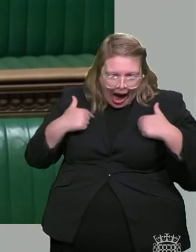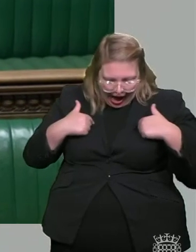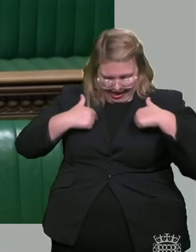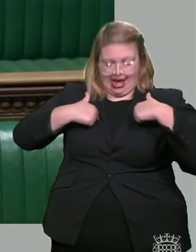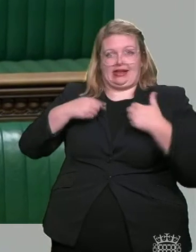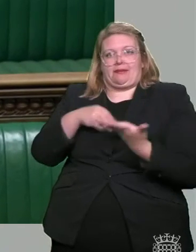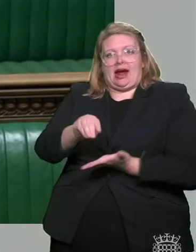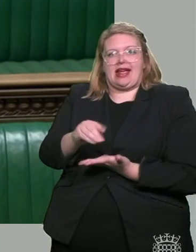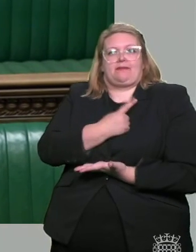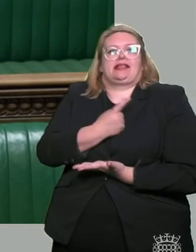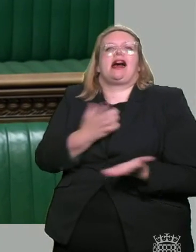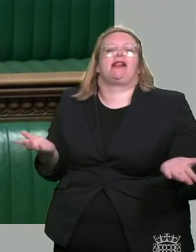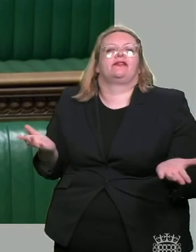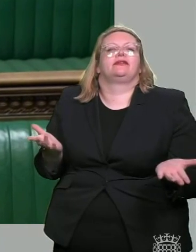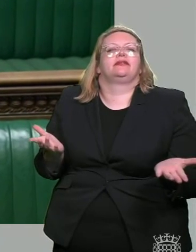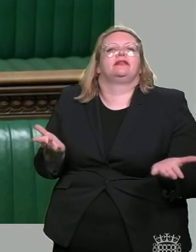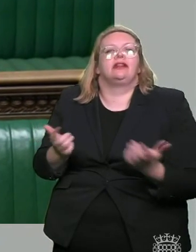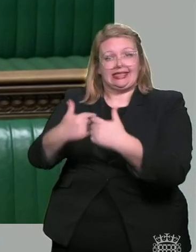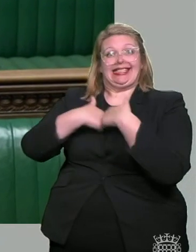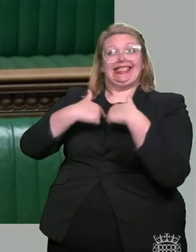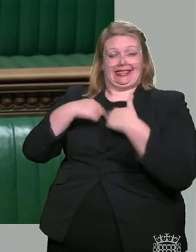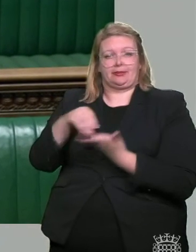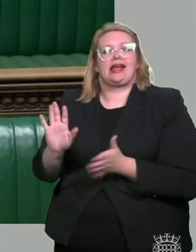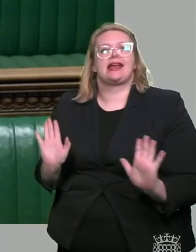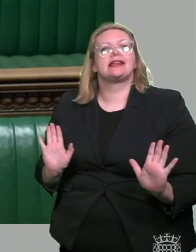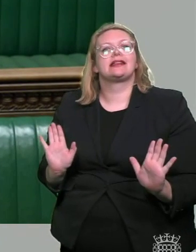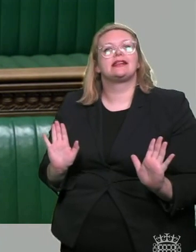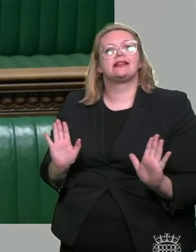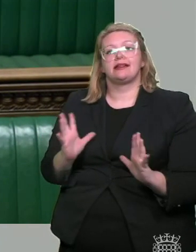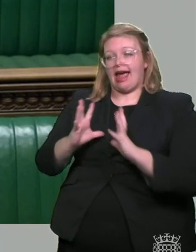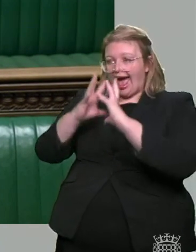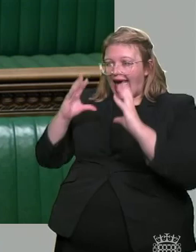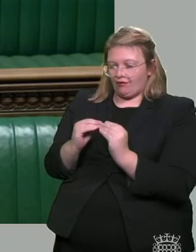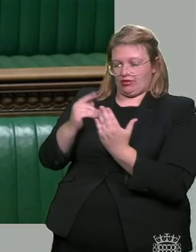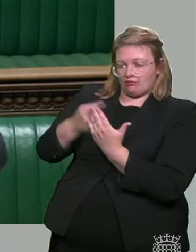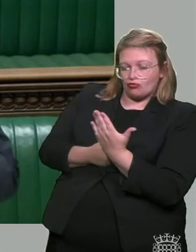I have met the requirements that I have been obliged to meet in full.